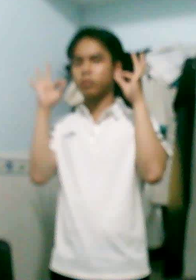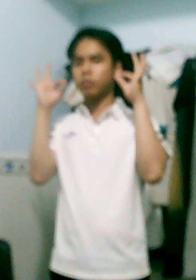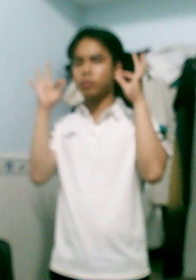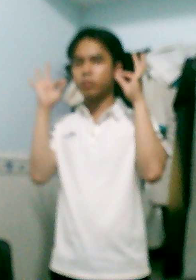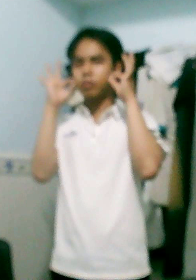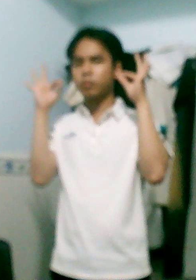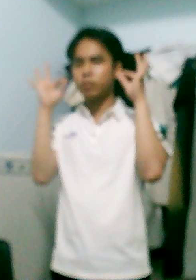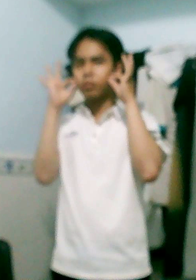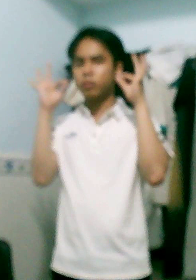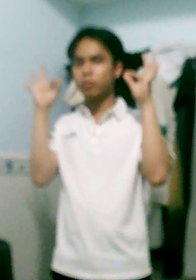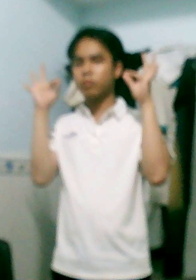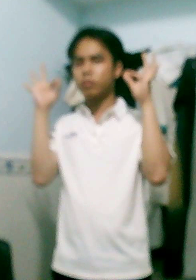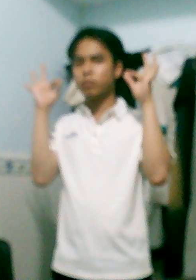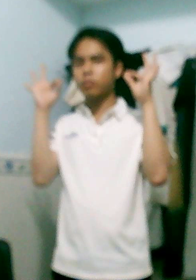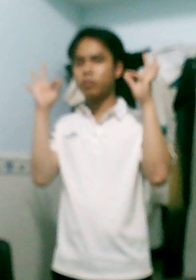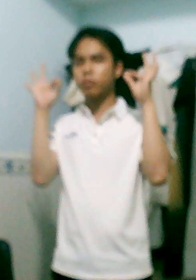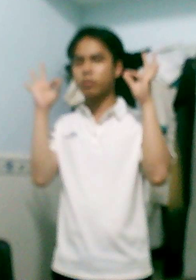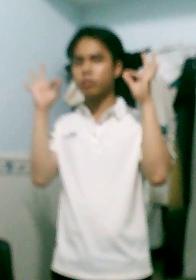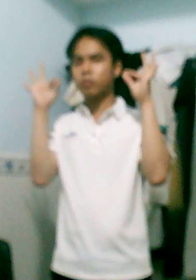meo